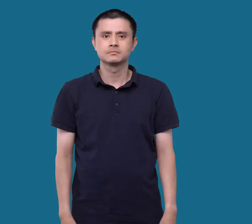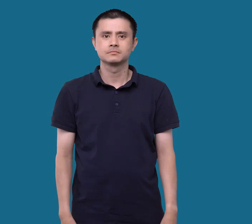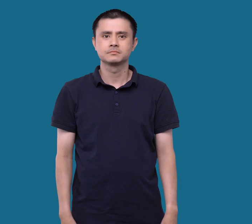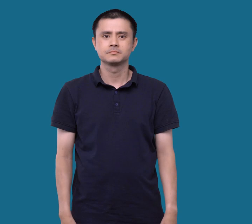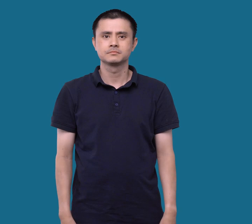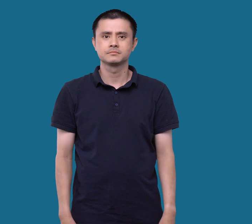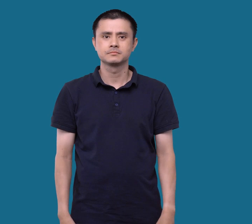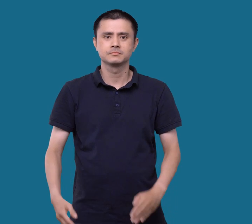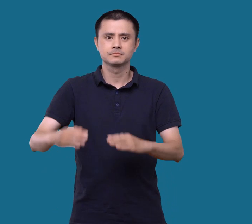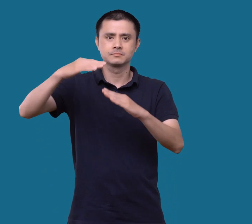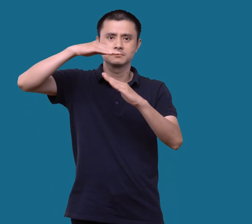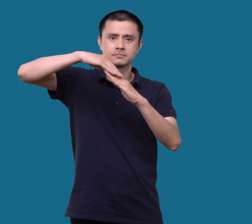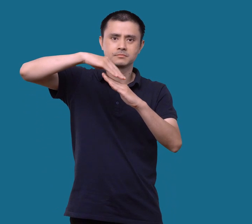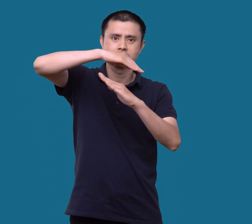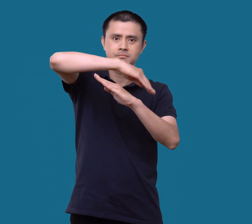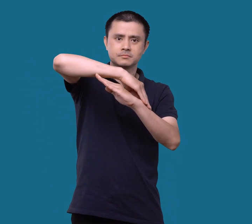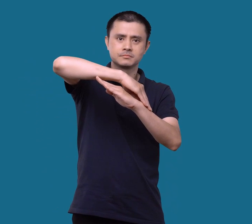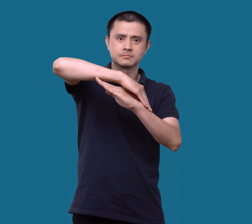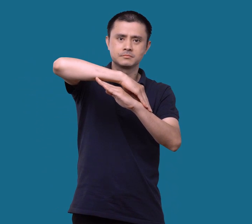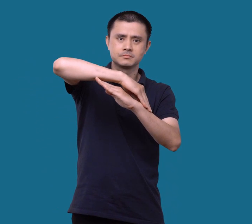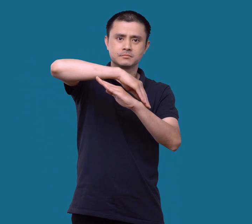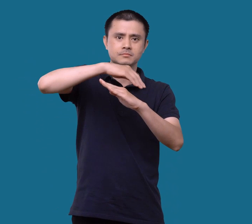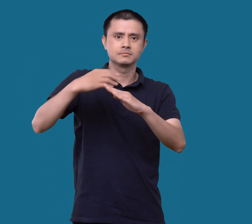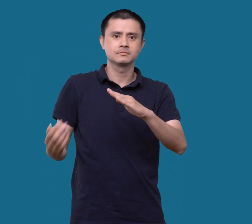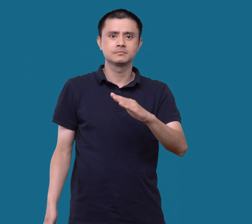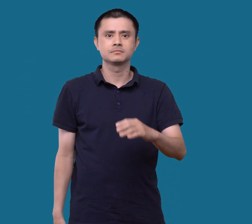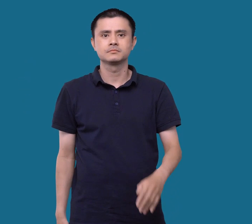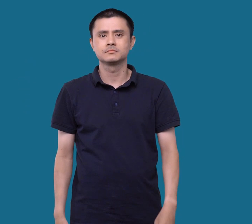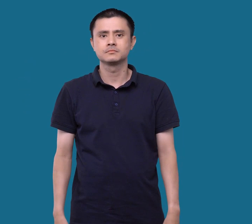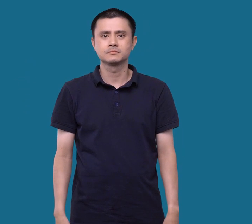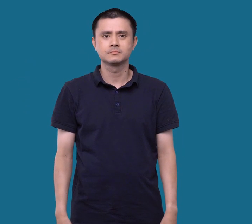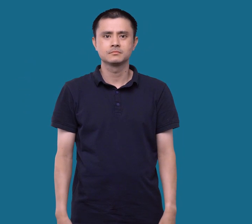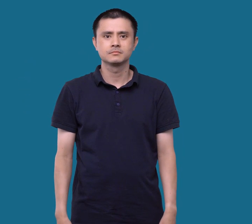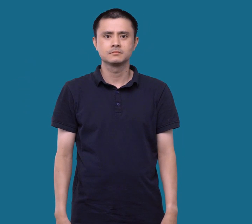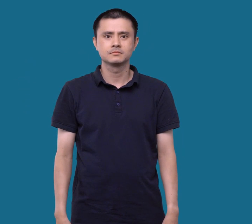ngói